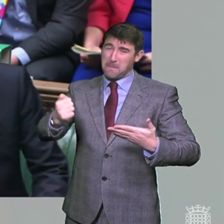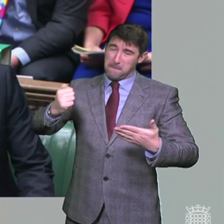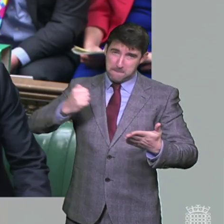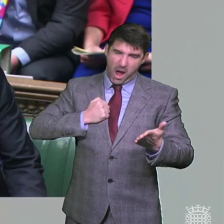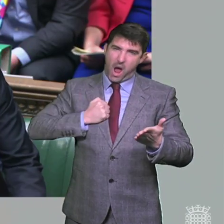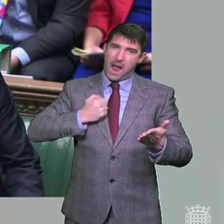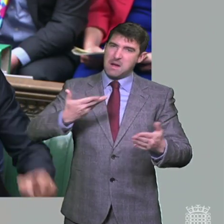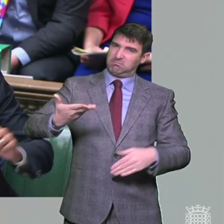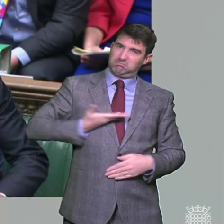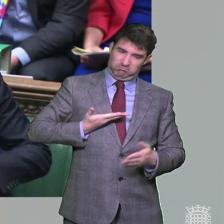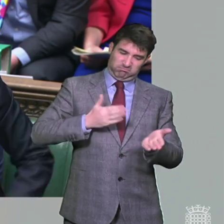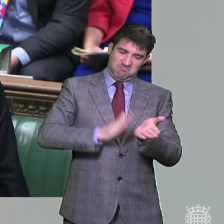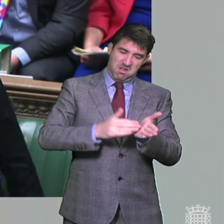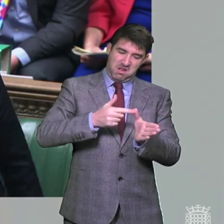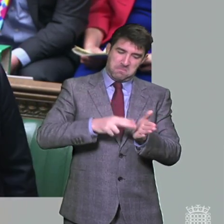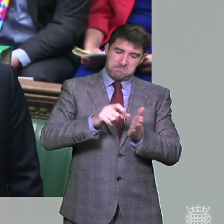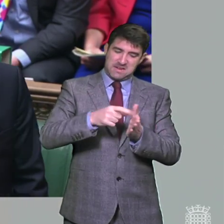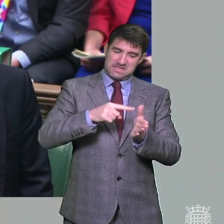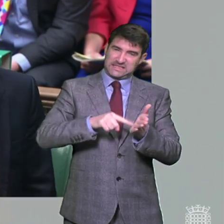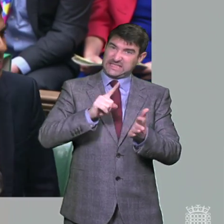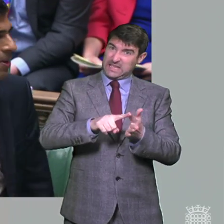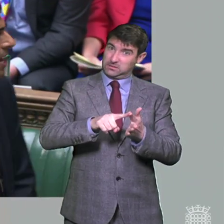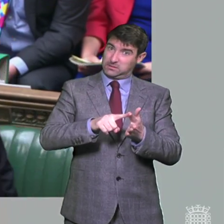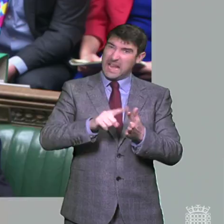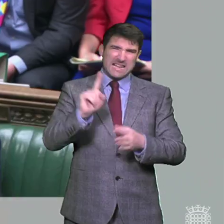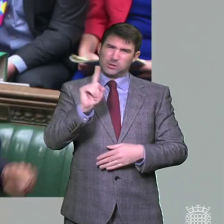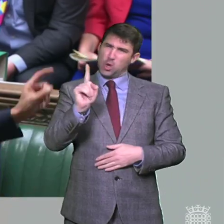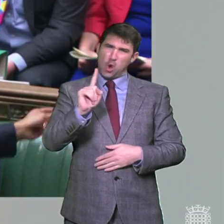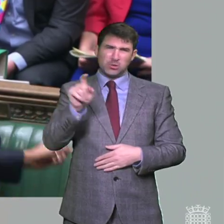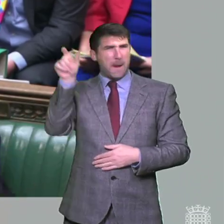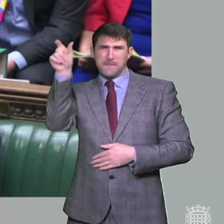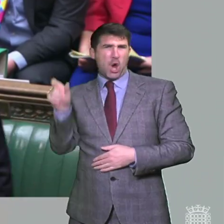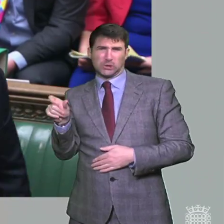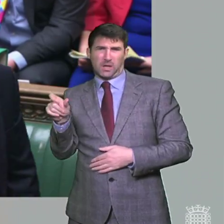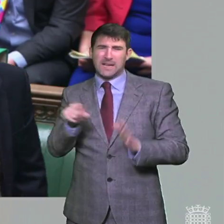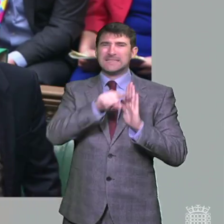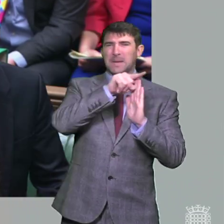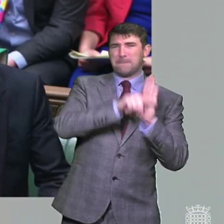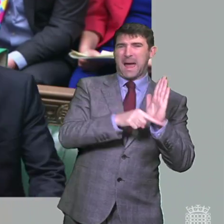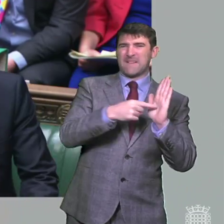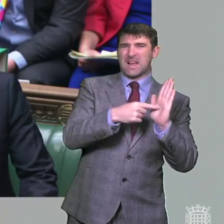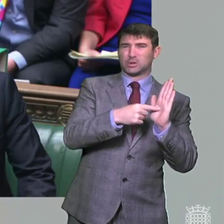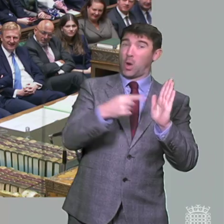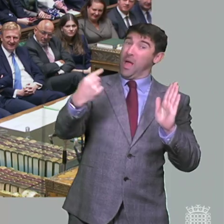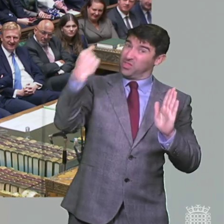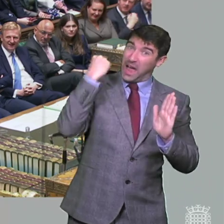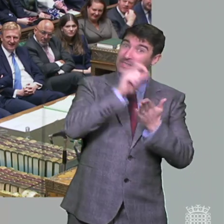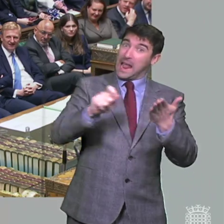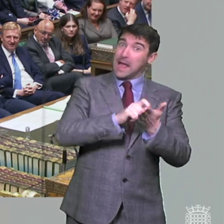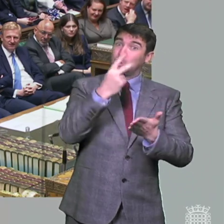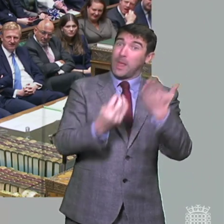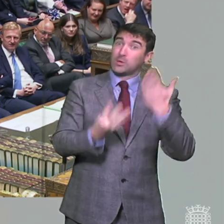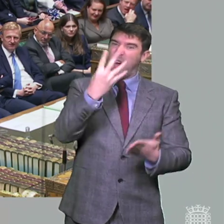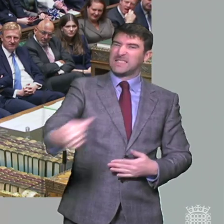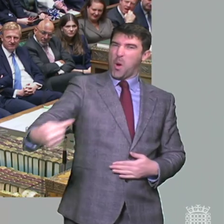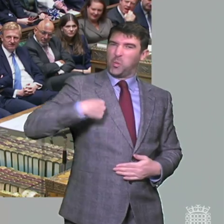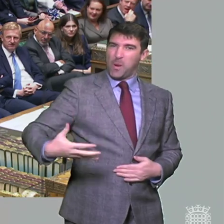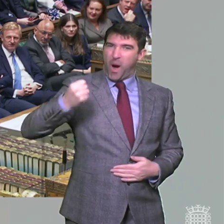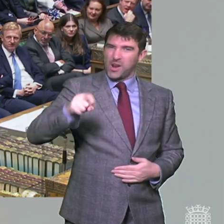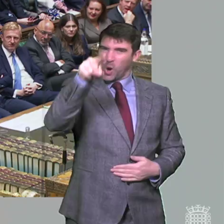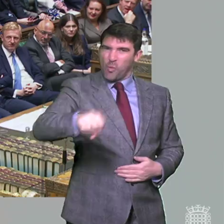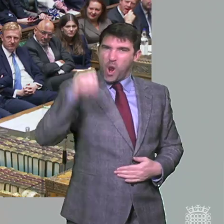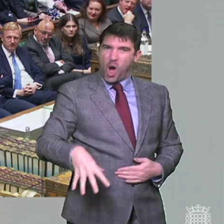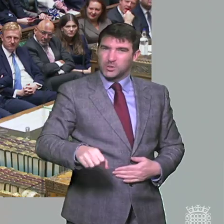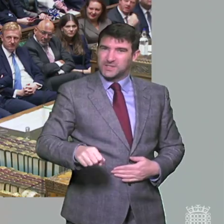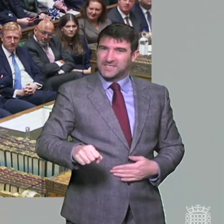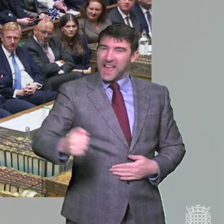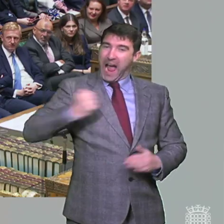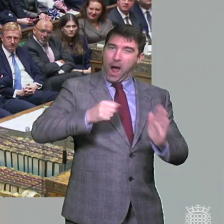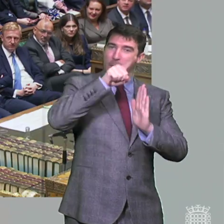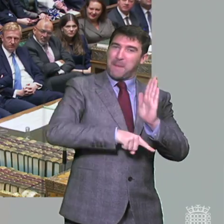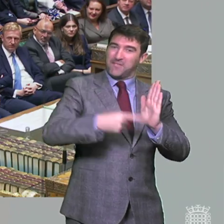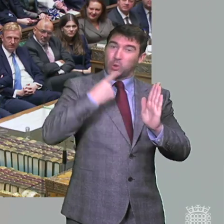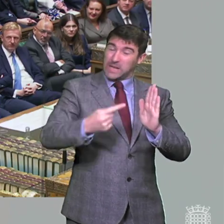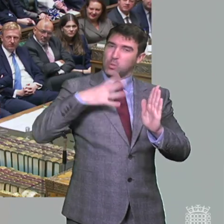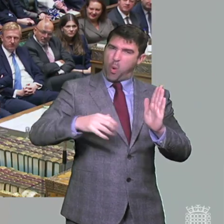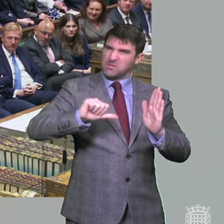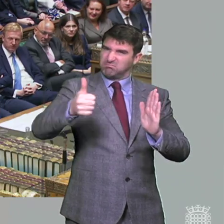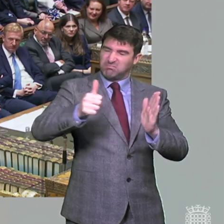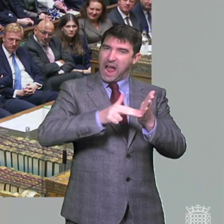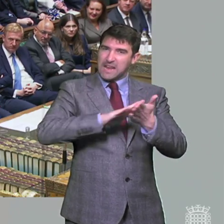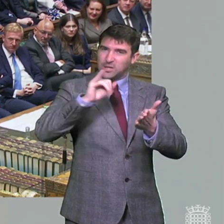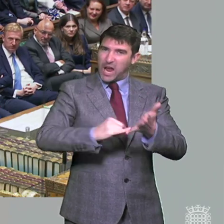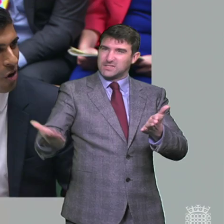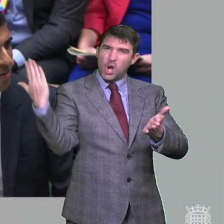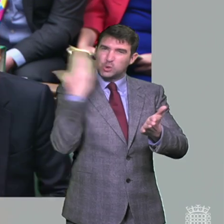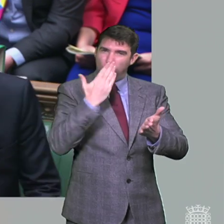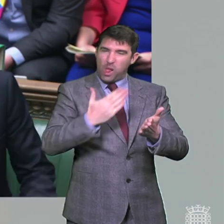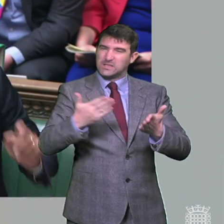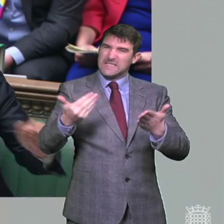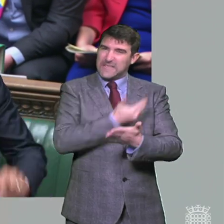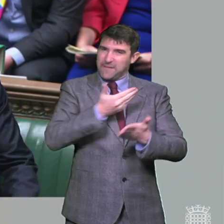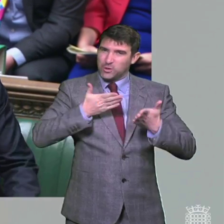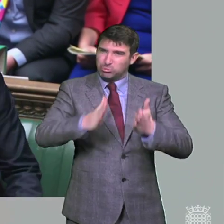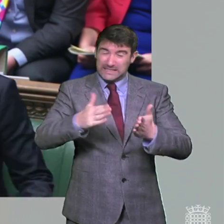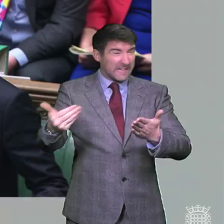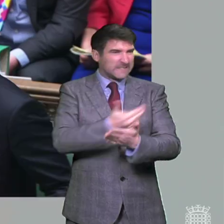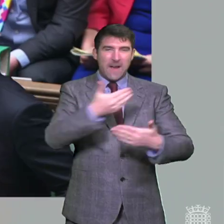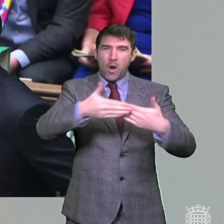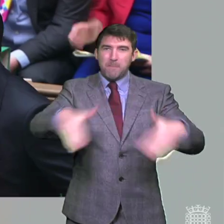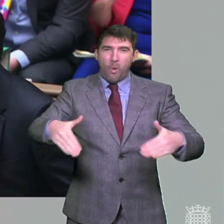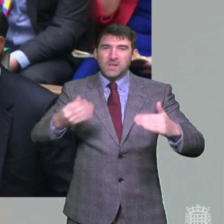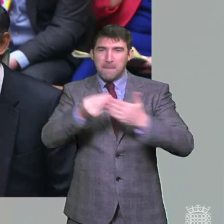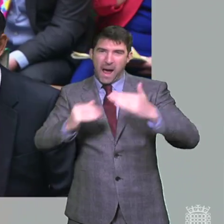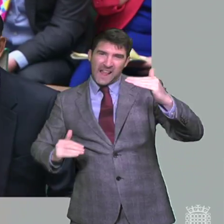Our mandate is based on a manifesto that we were elected on—to remind him, an election that we won, and they lost—which says we want a stronger NHS, better schools, safer streets, control of our borders and levelling up.